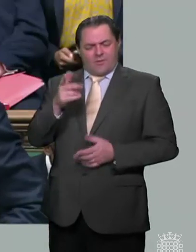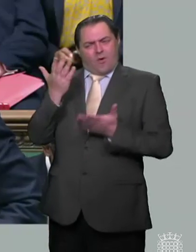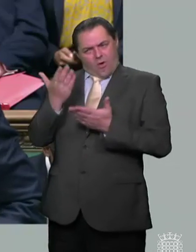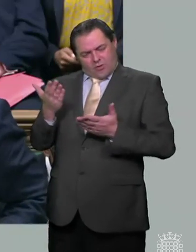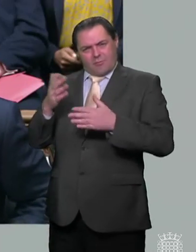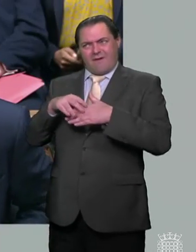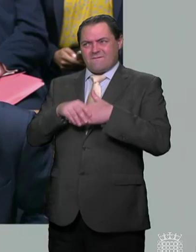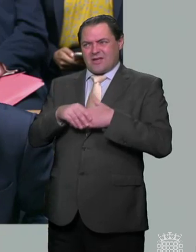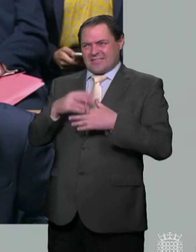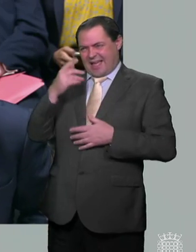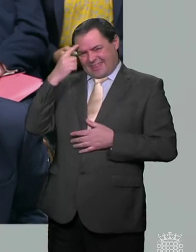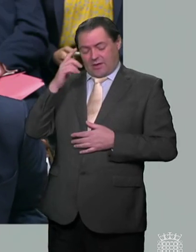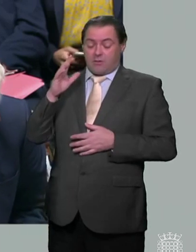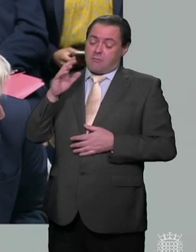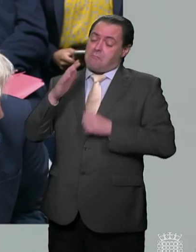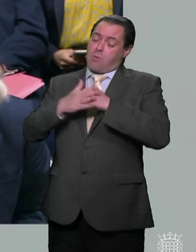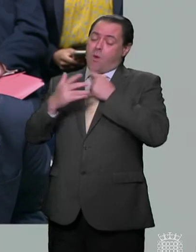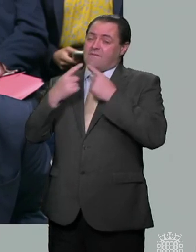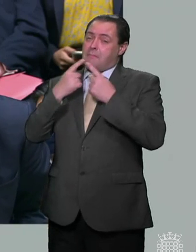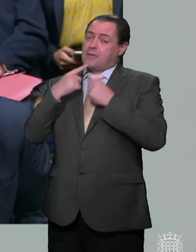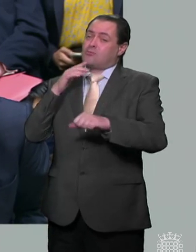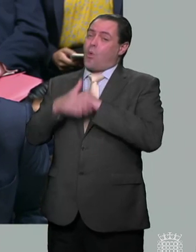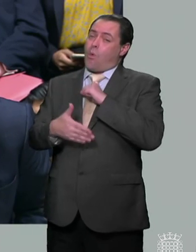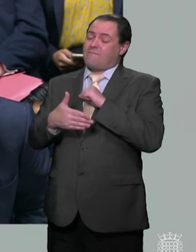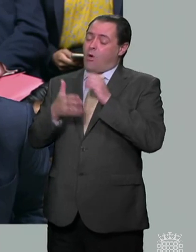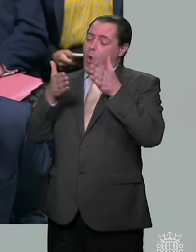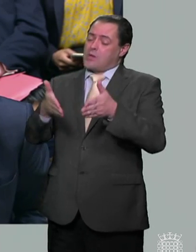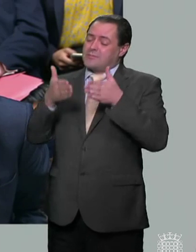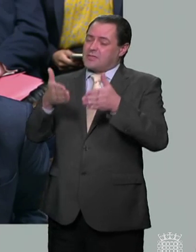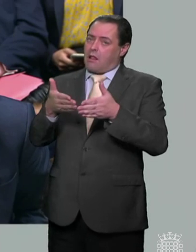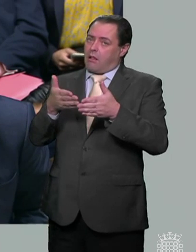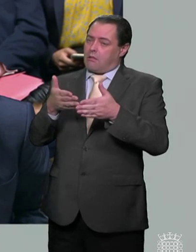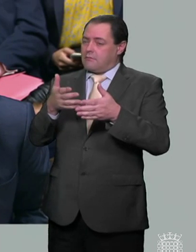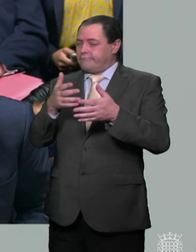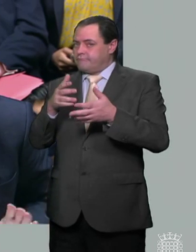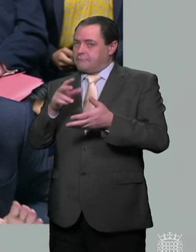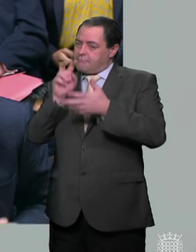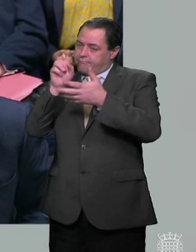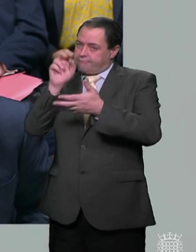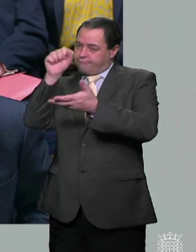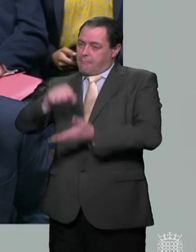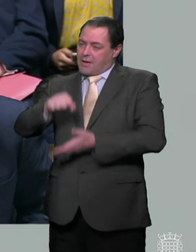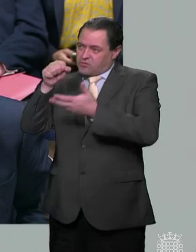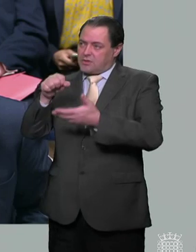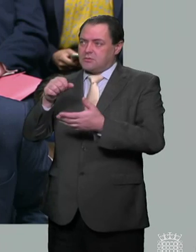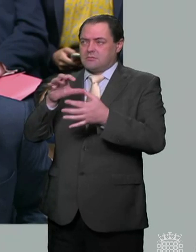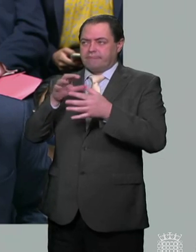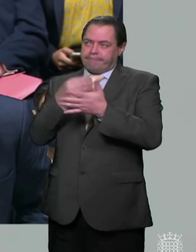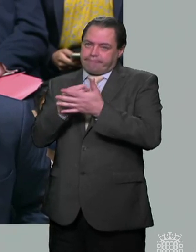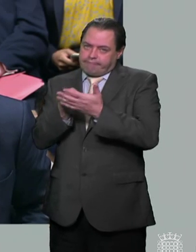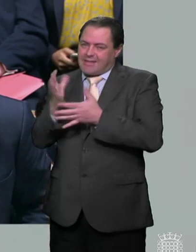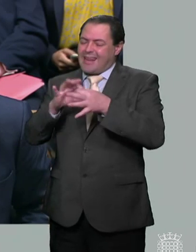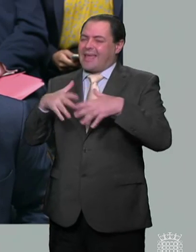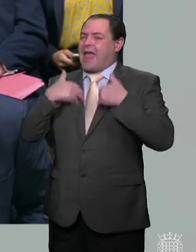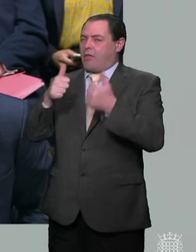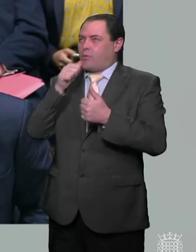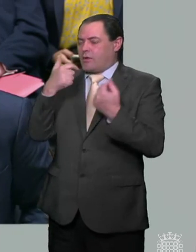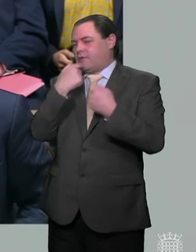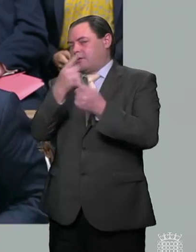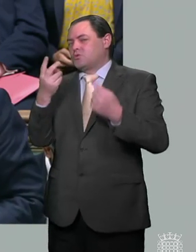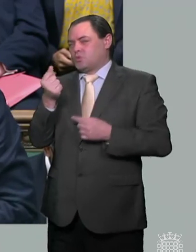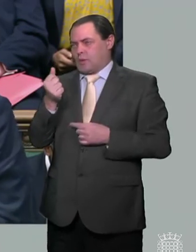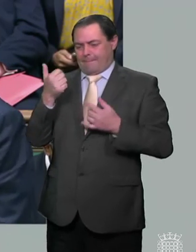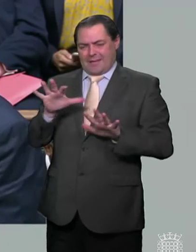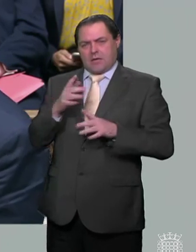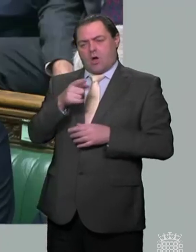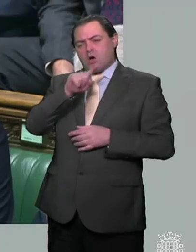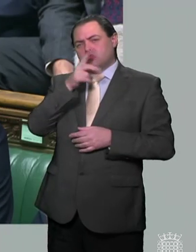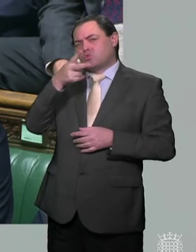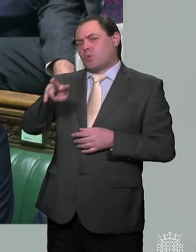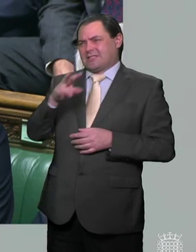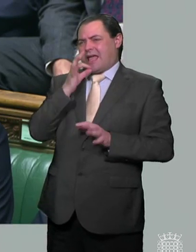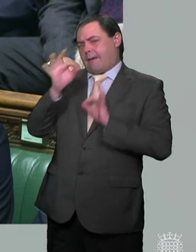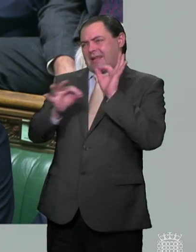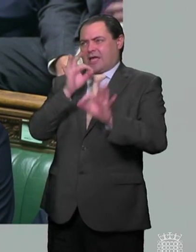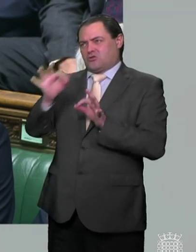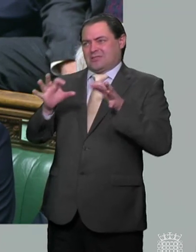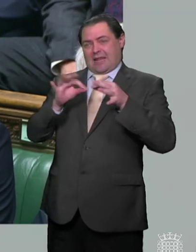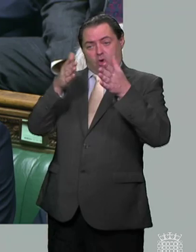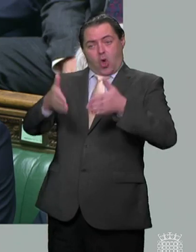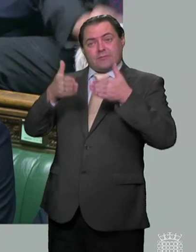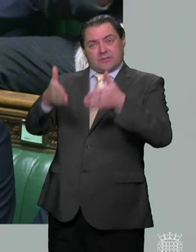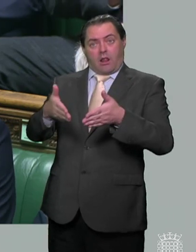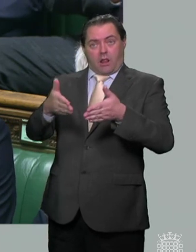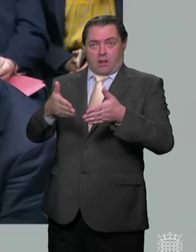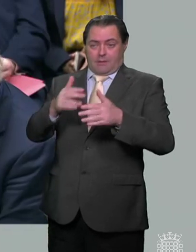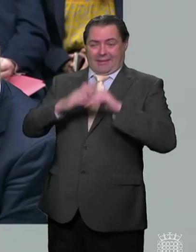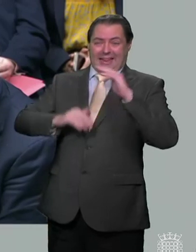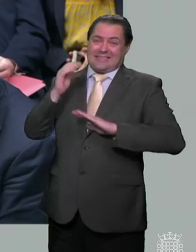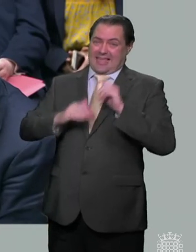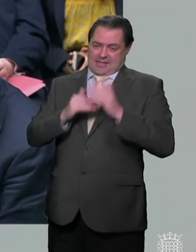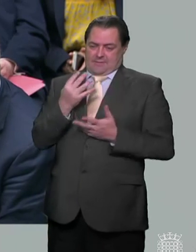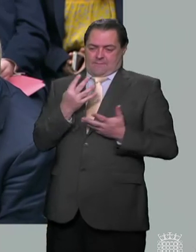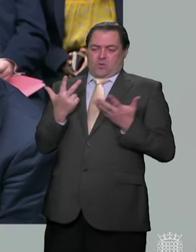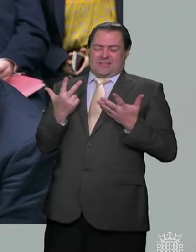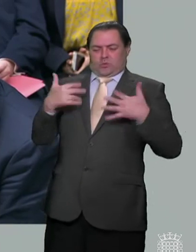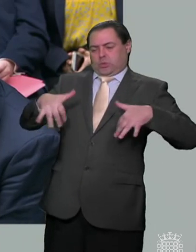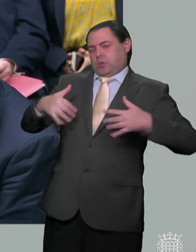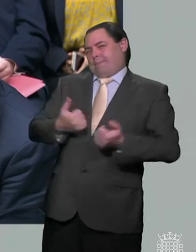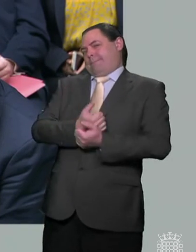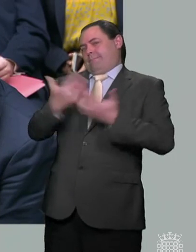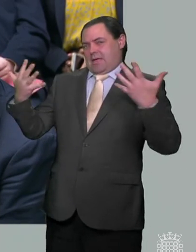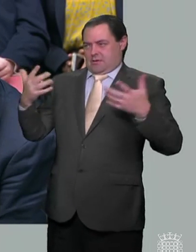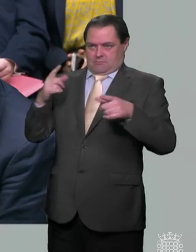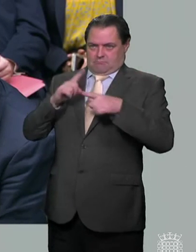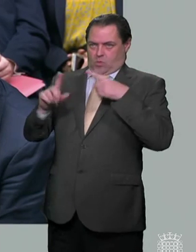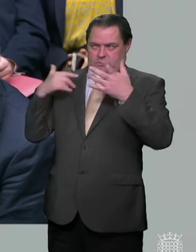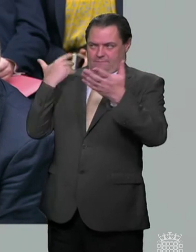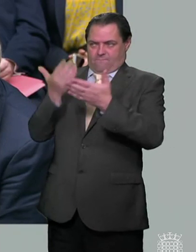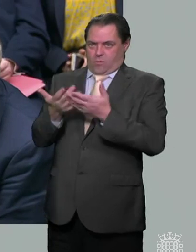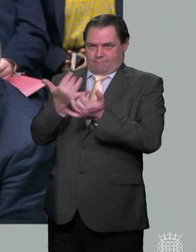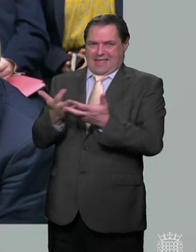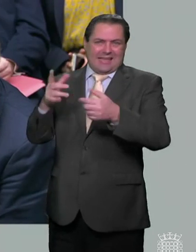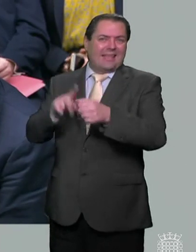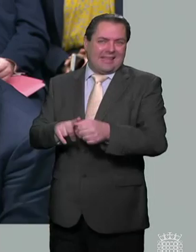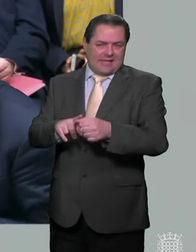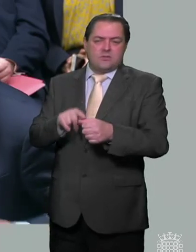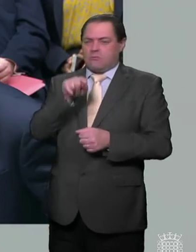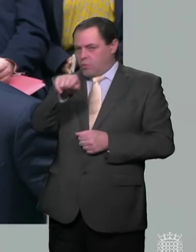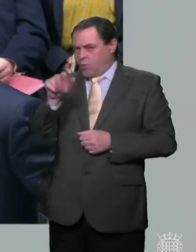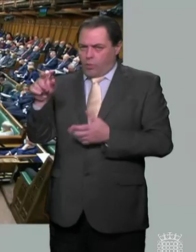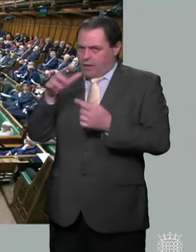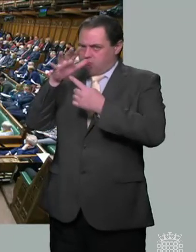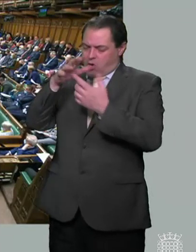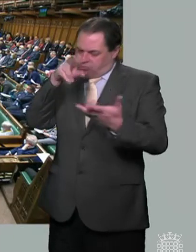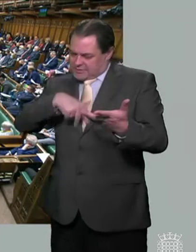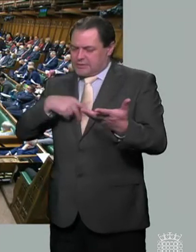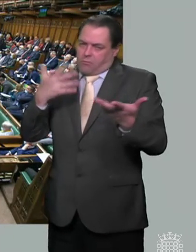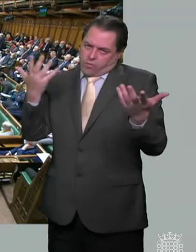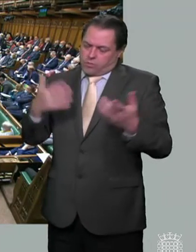My honourable Friend—indeed, the whole House—will be hearing more about the spending for health in just a few moments, but I can tell him that we have received 120 applications for the biggest hospital building programme in a generation, and that his application will certainly be among those that will receive our most urgent consideration.